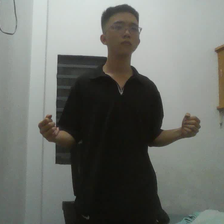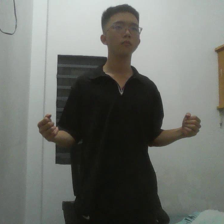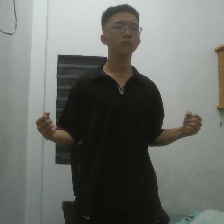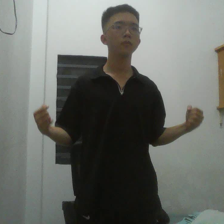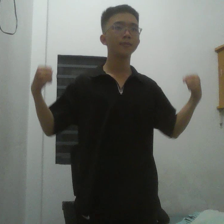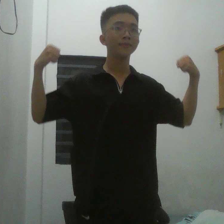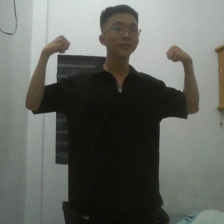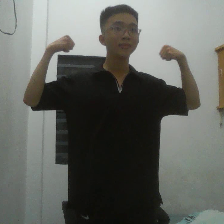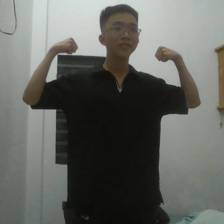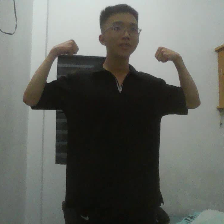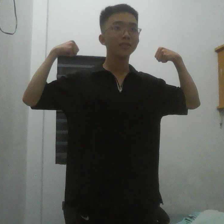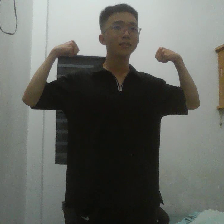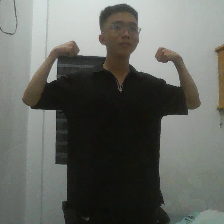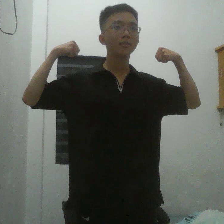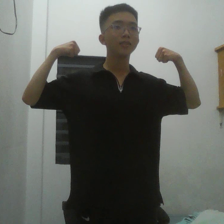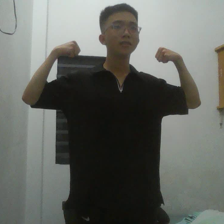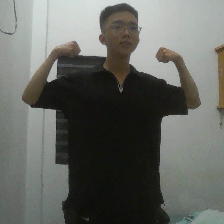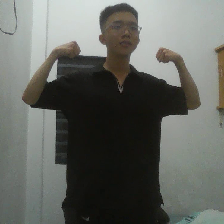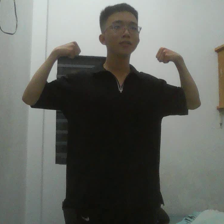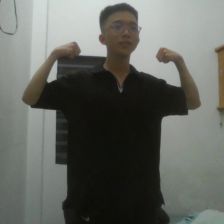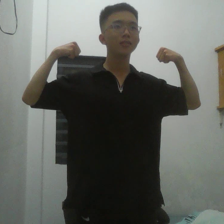minh khoe